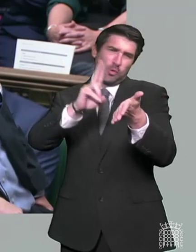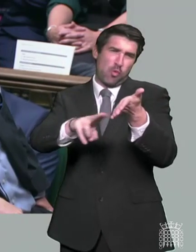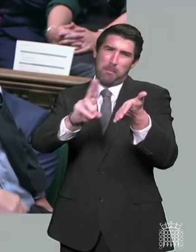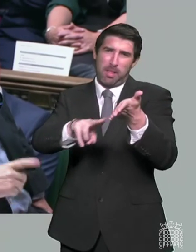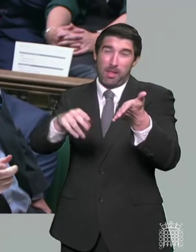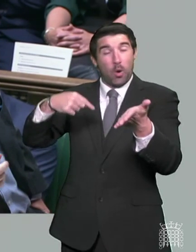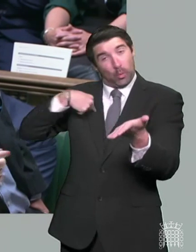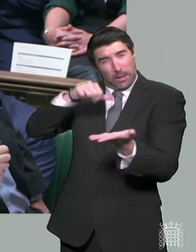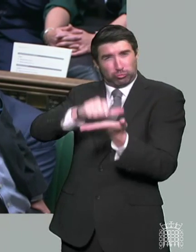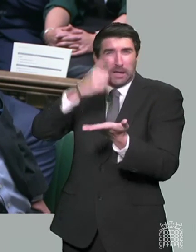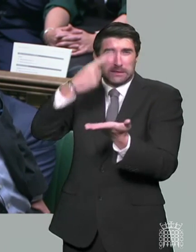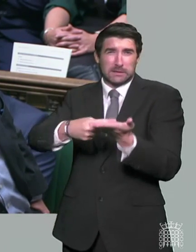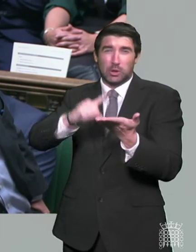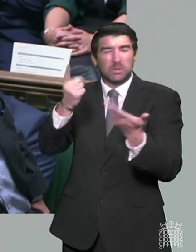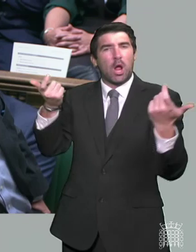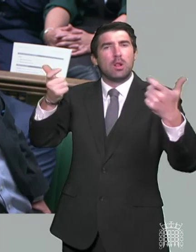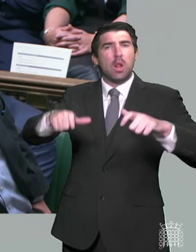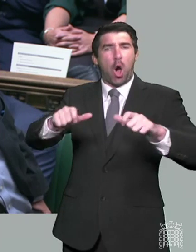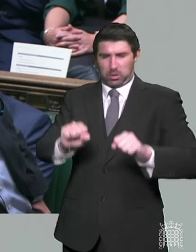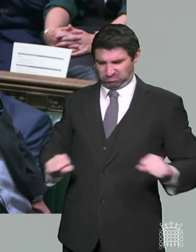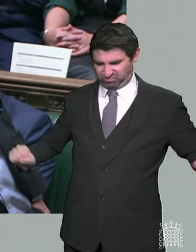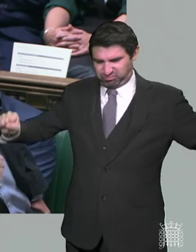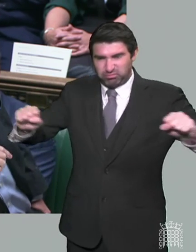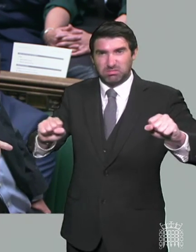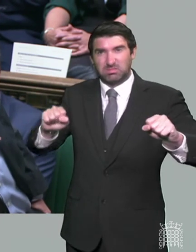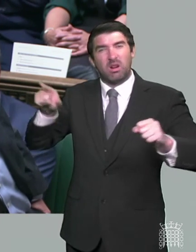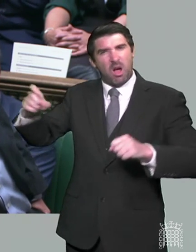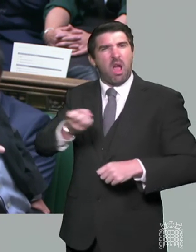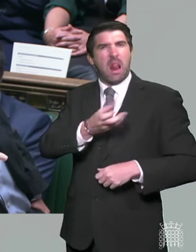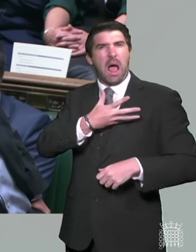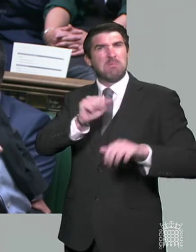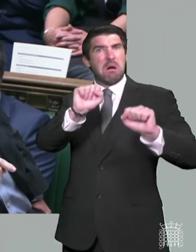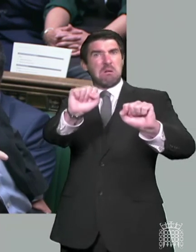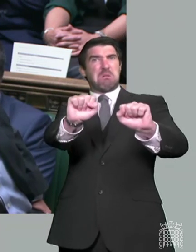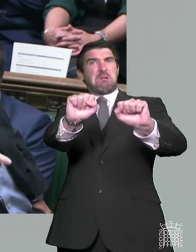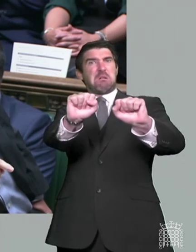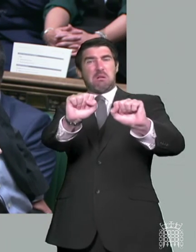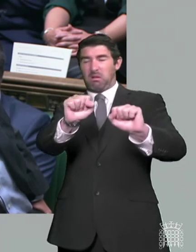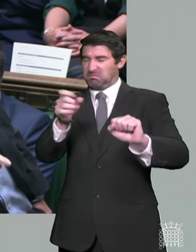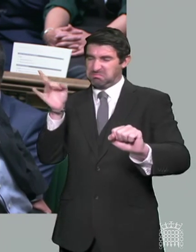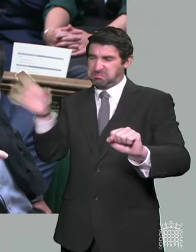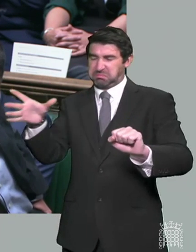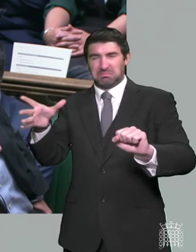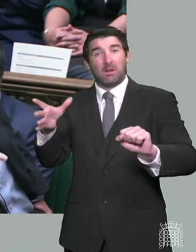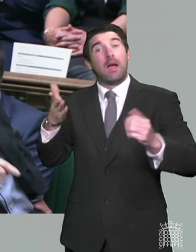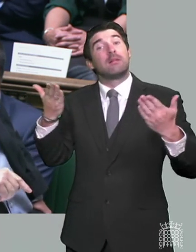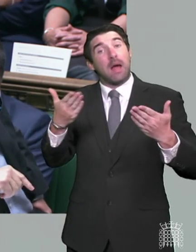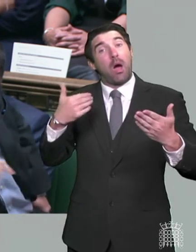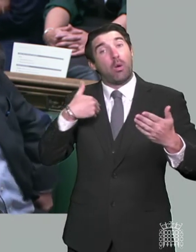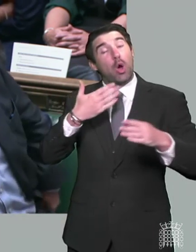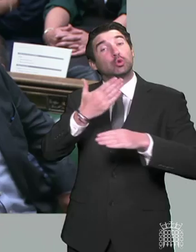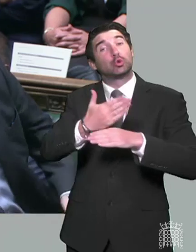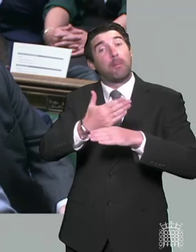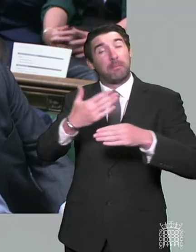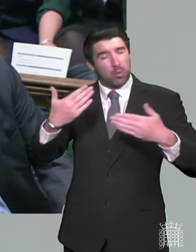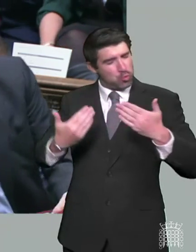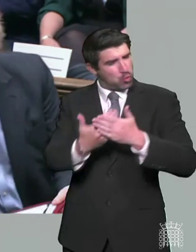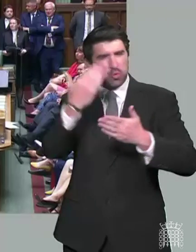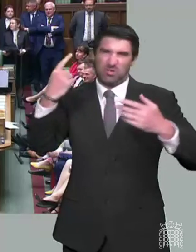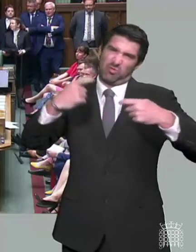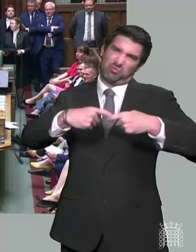That is why, right now, we have the highest number of people on payrolled employment on record.